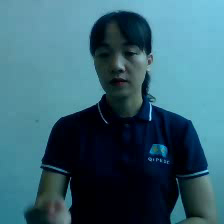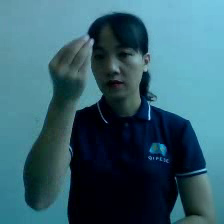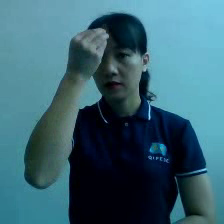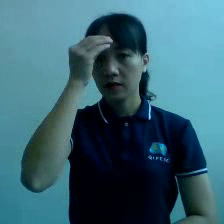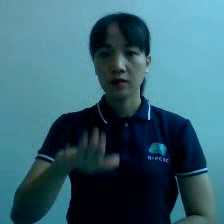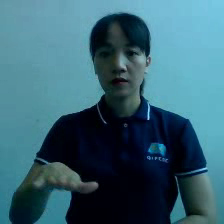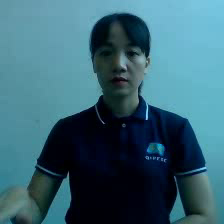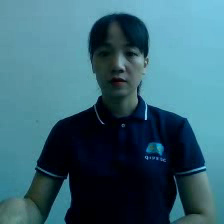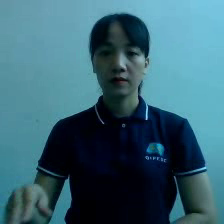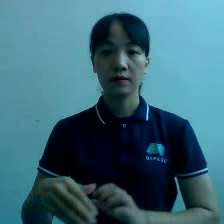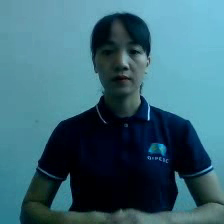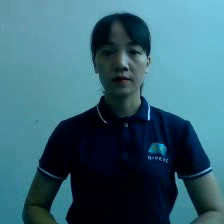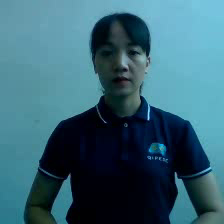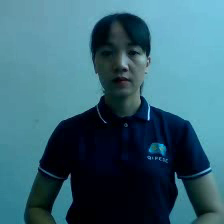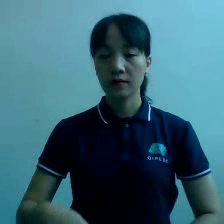Học sinh